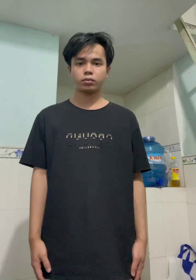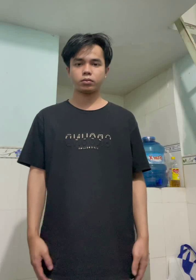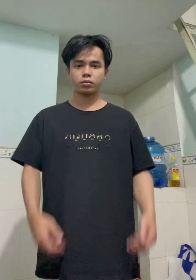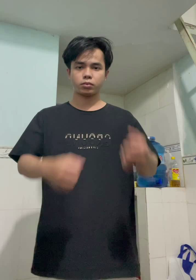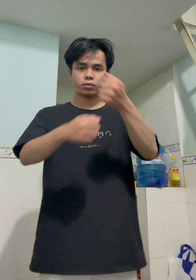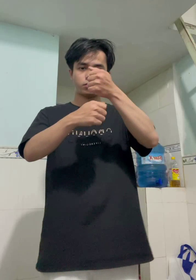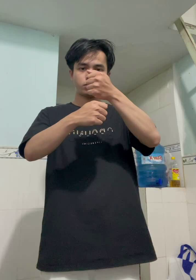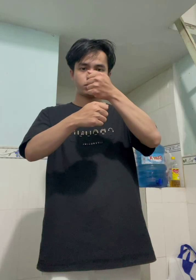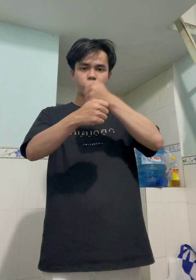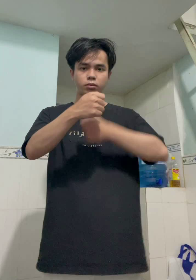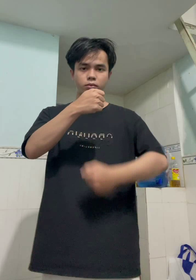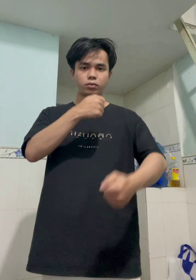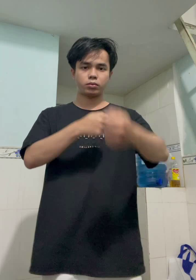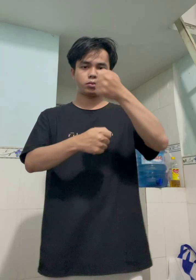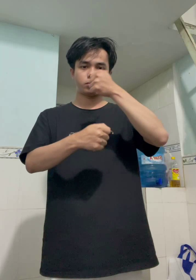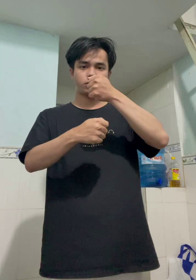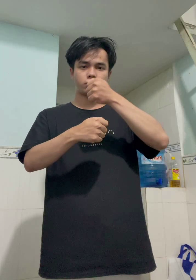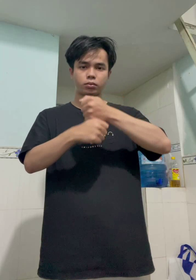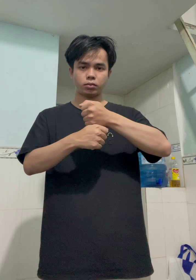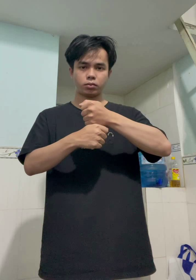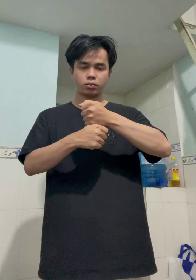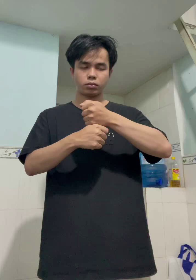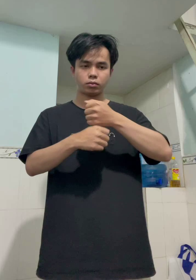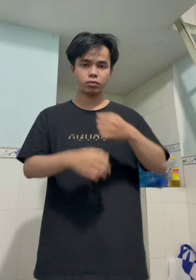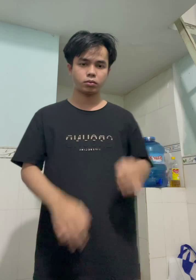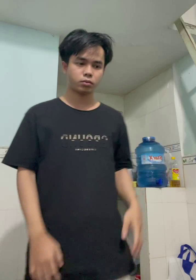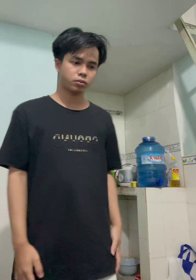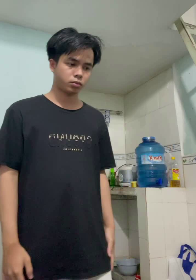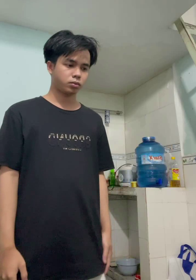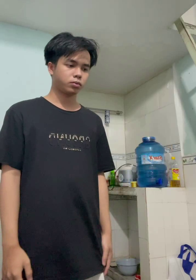nam